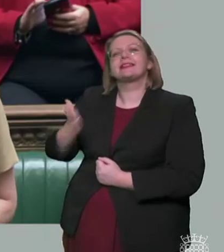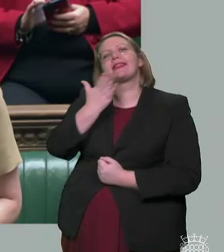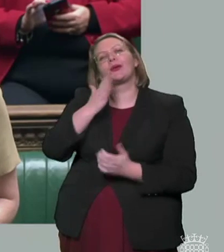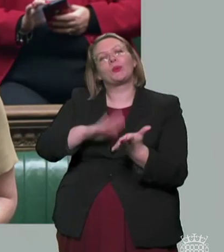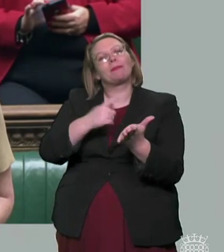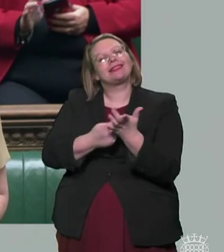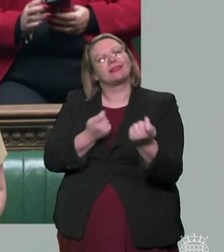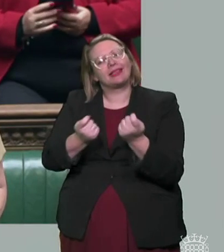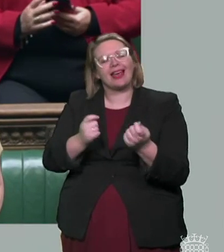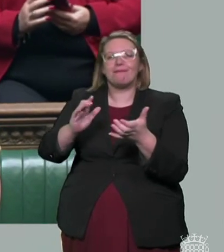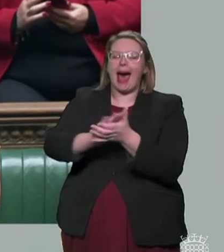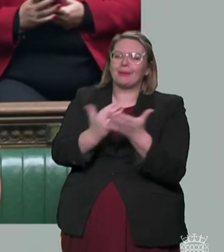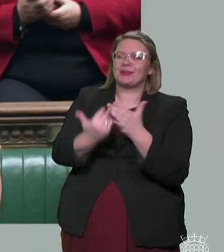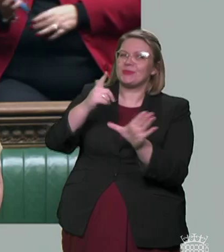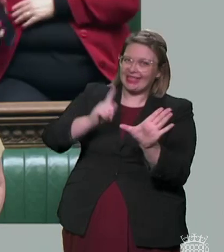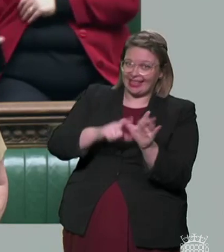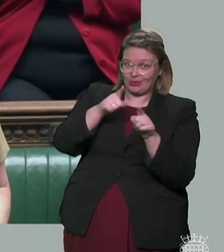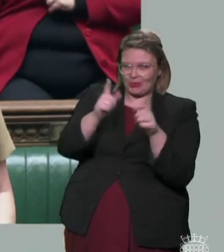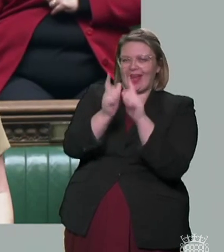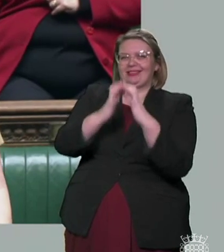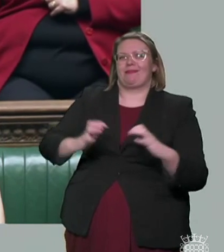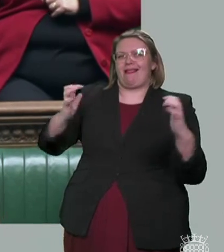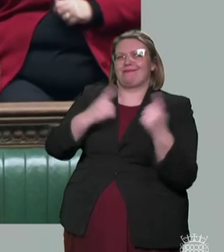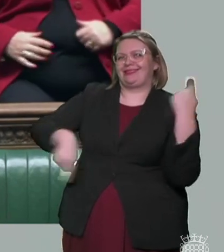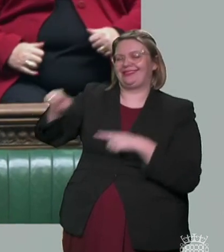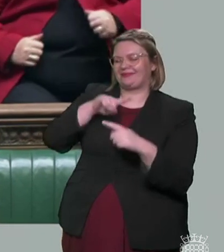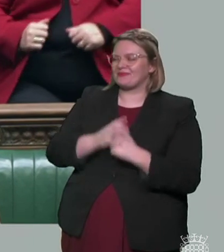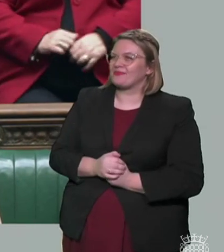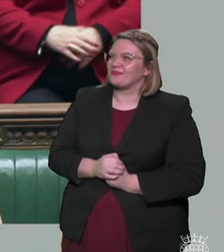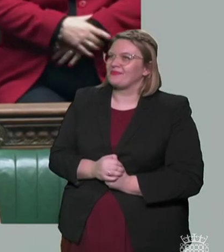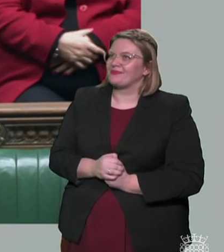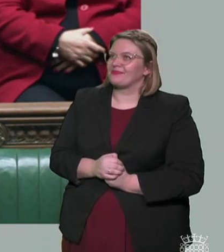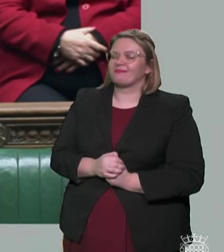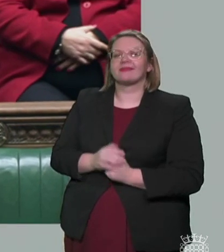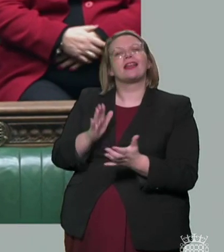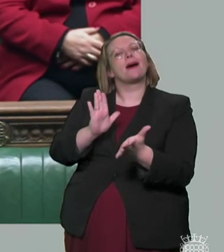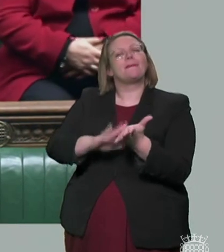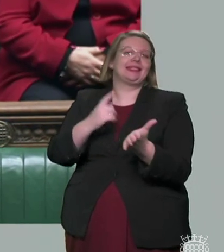A happy new year to you, Mr Speaker, and to the rest of the House.